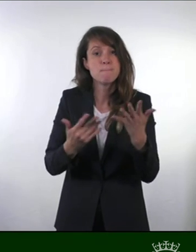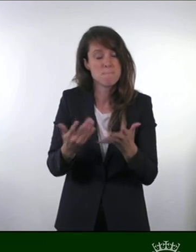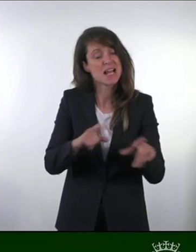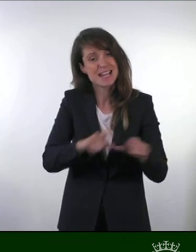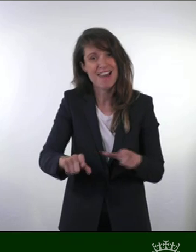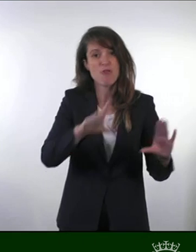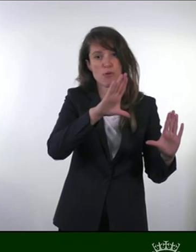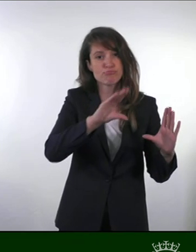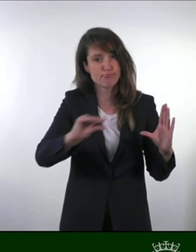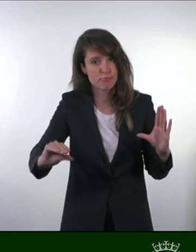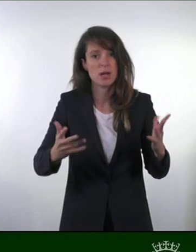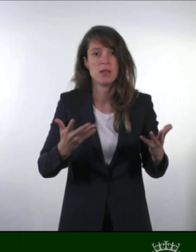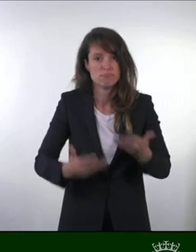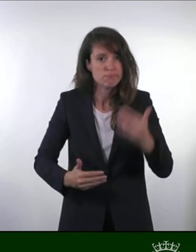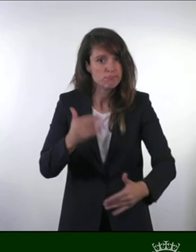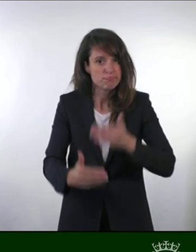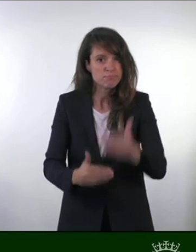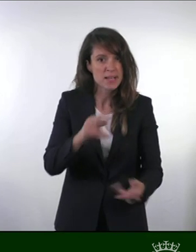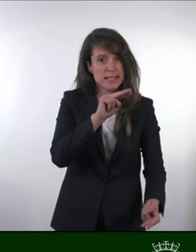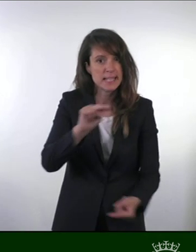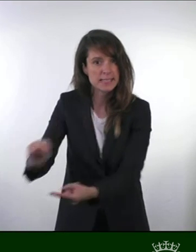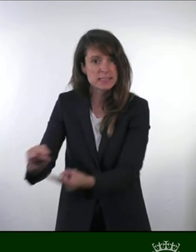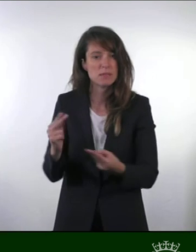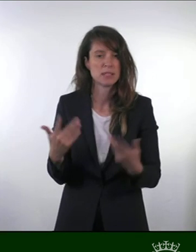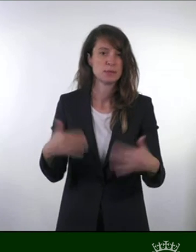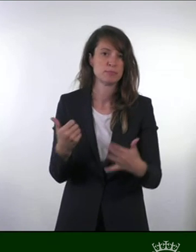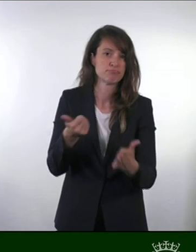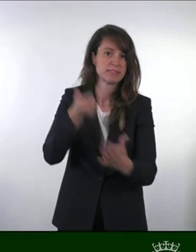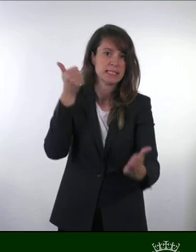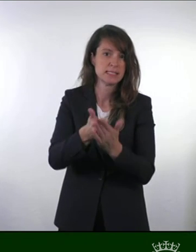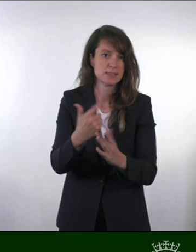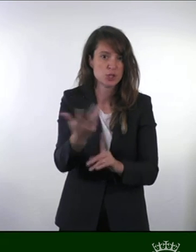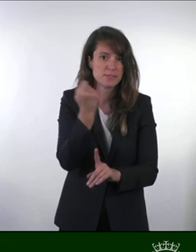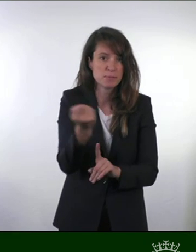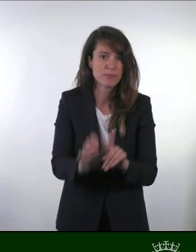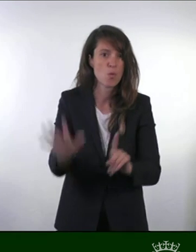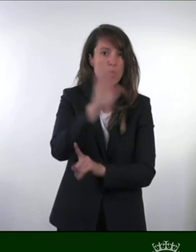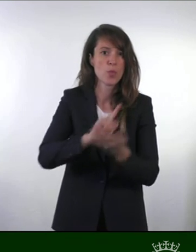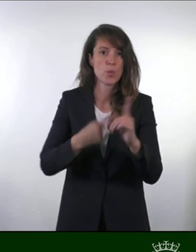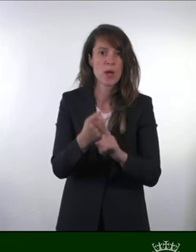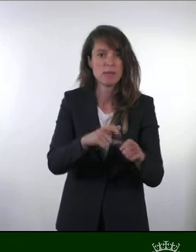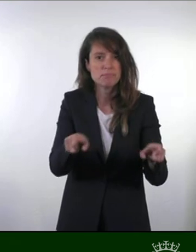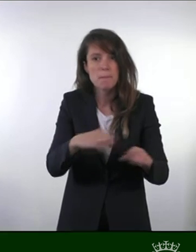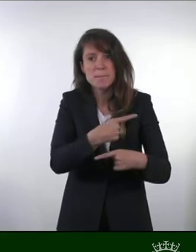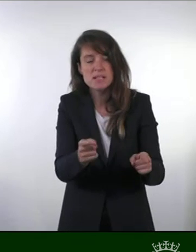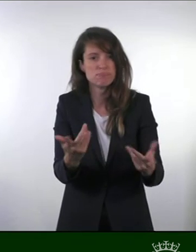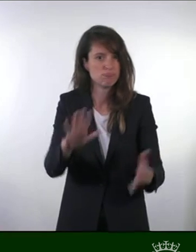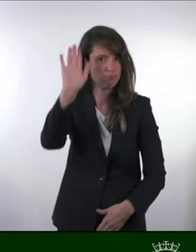That is a great achievement on the part of the entire population and their willingness to support test and trace.